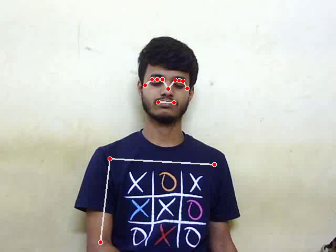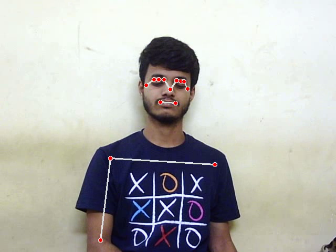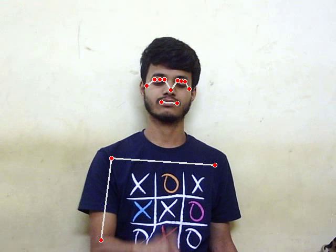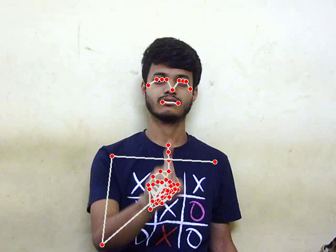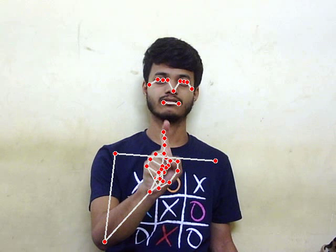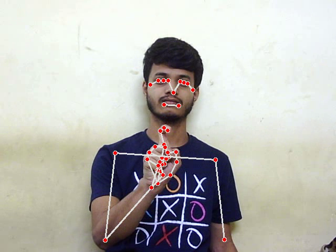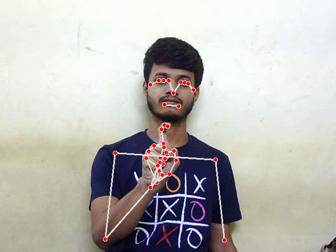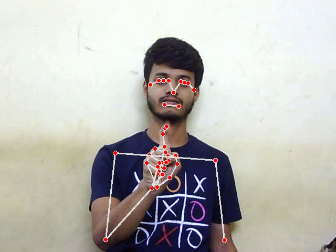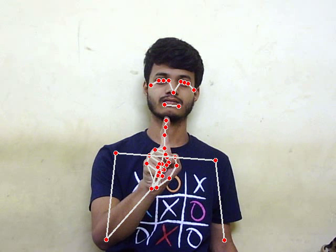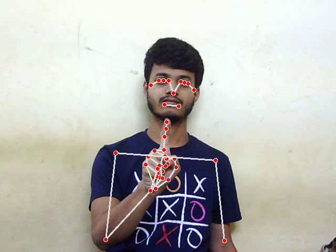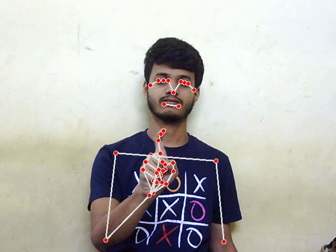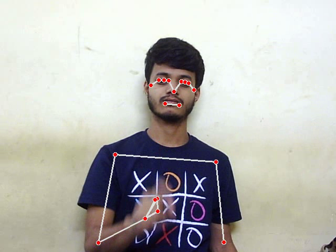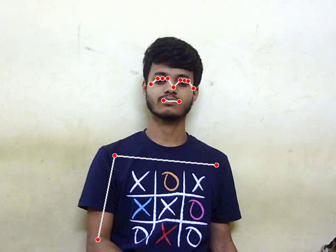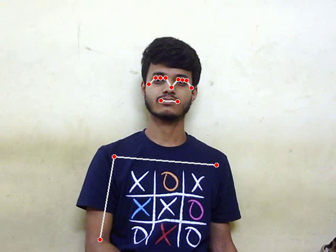question